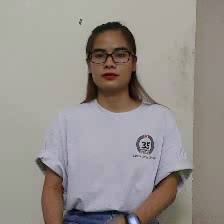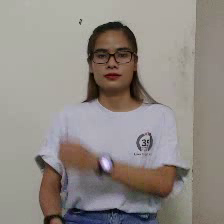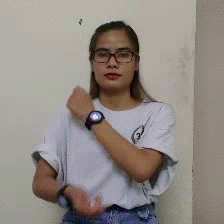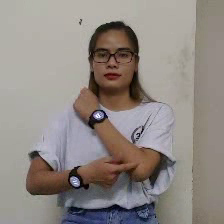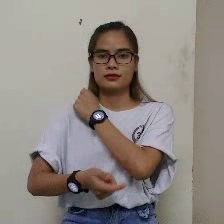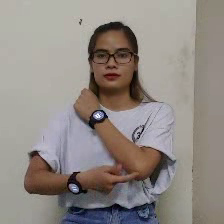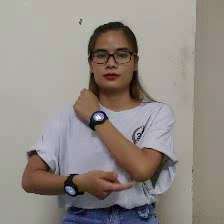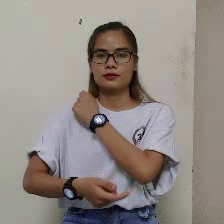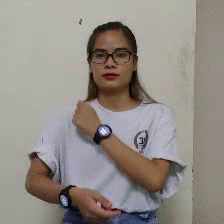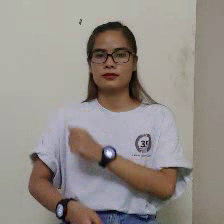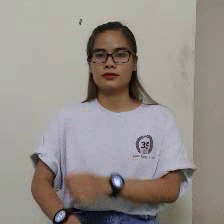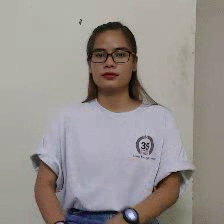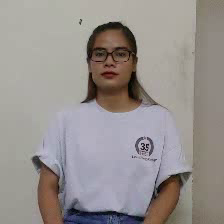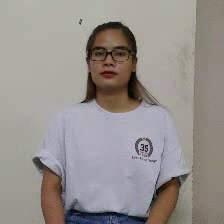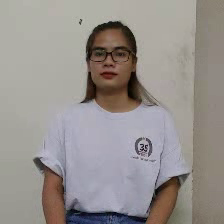Cám dỗ